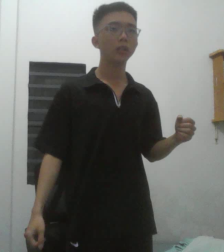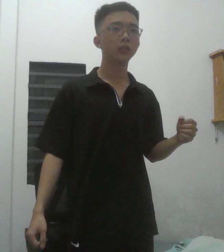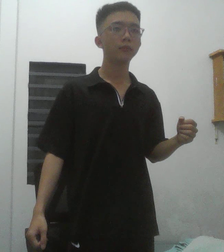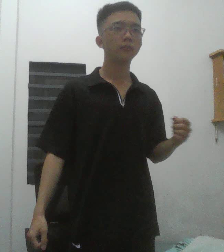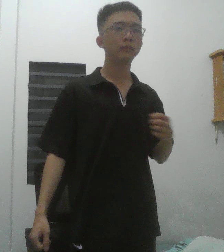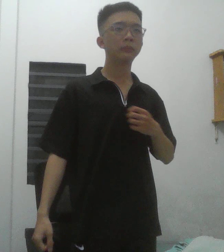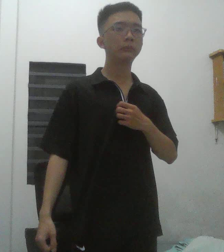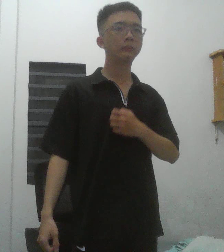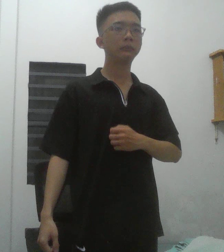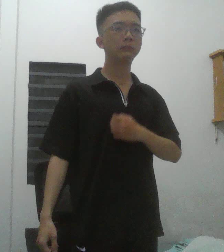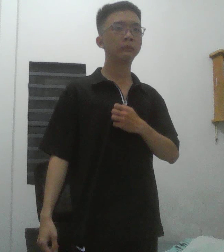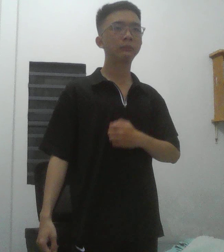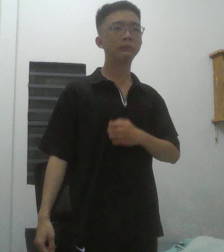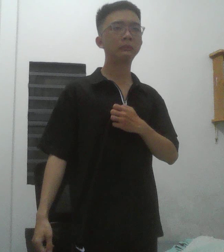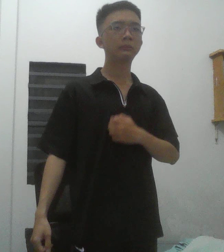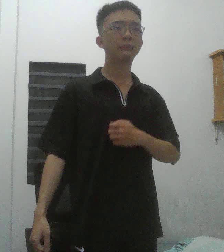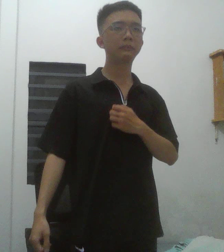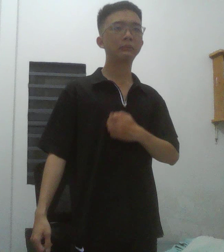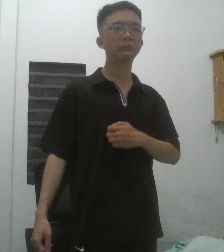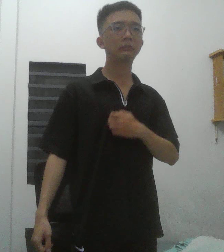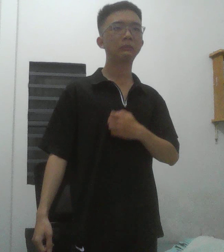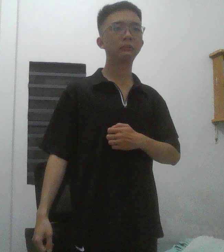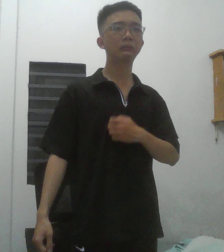ghen